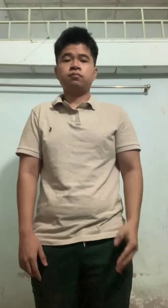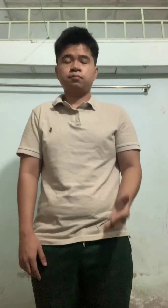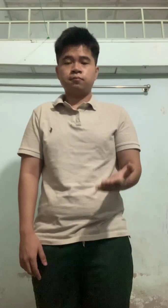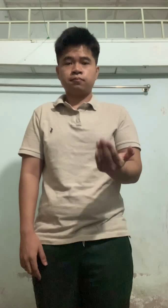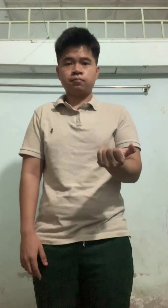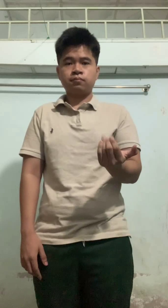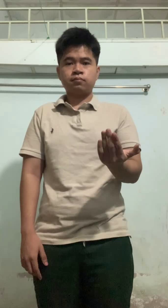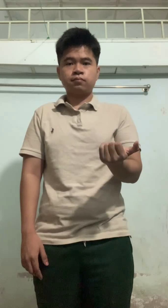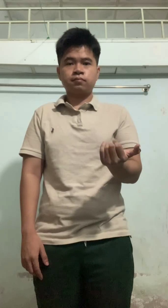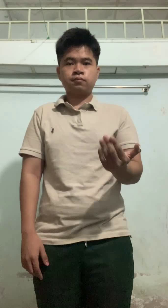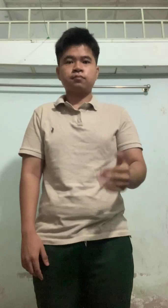yeu cau